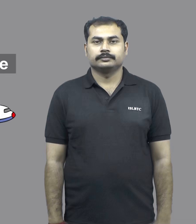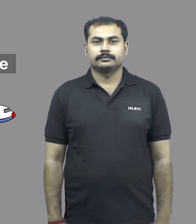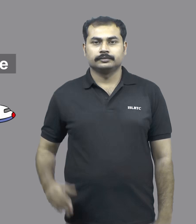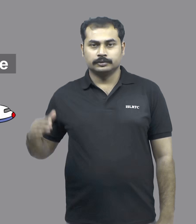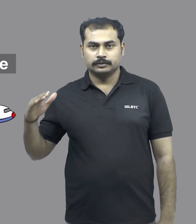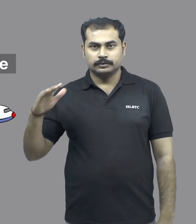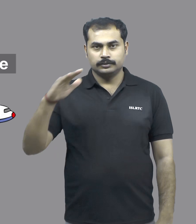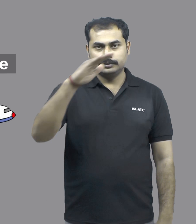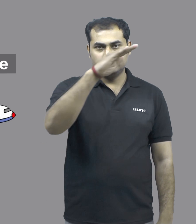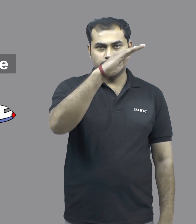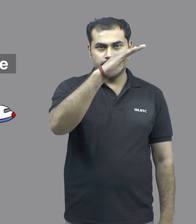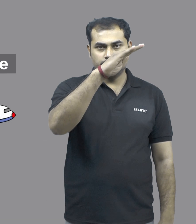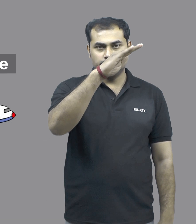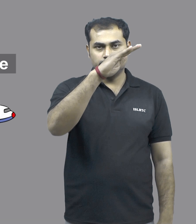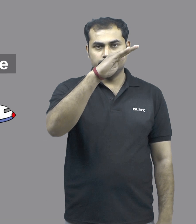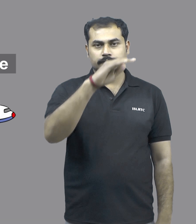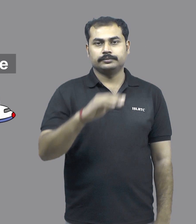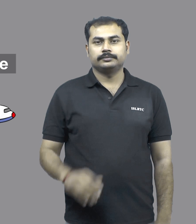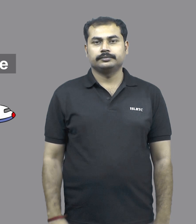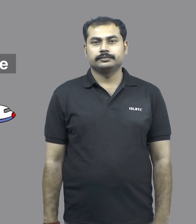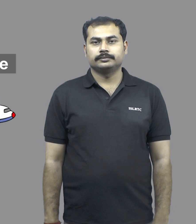Aeroplane